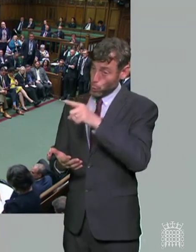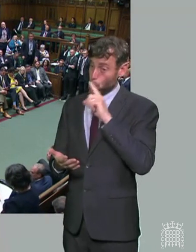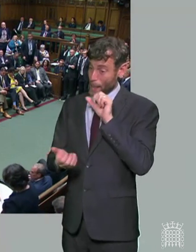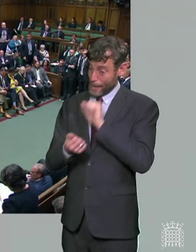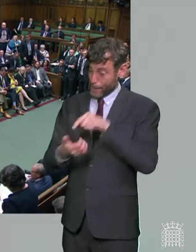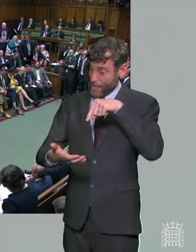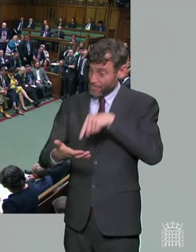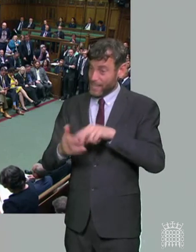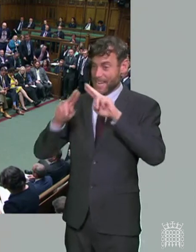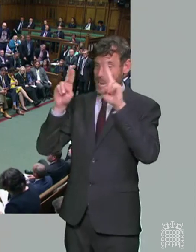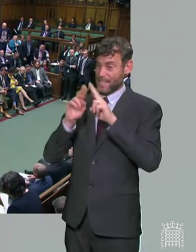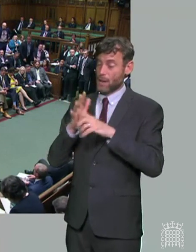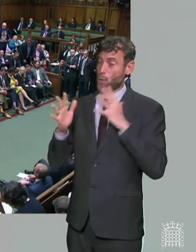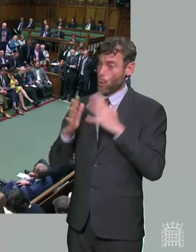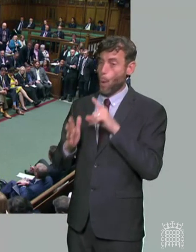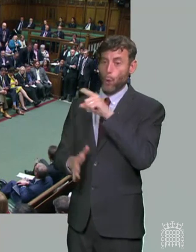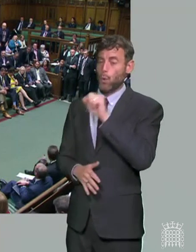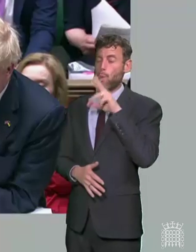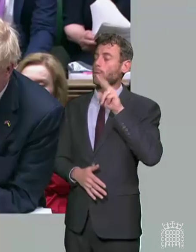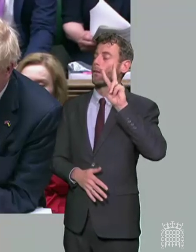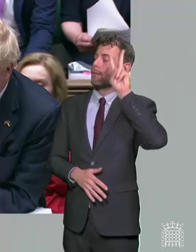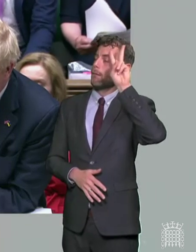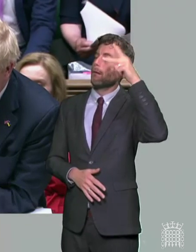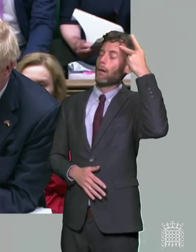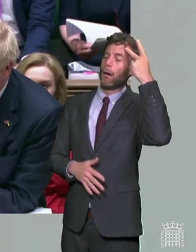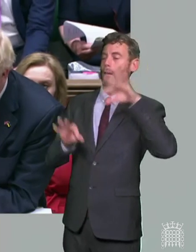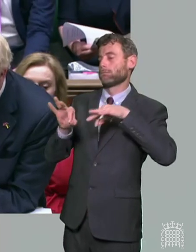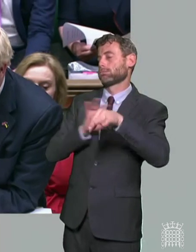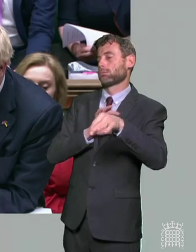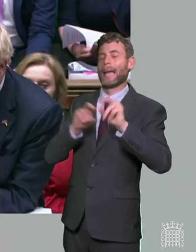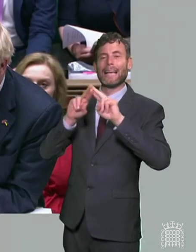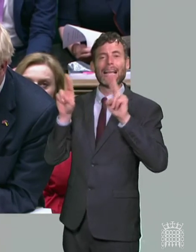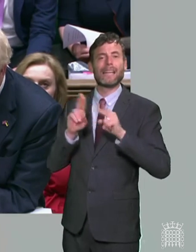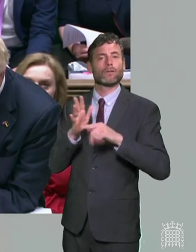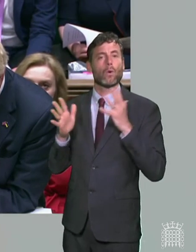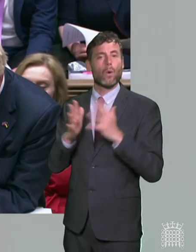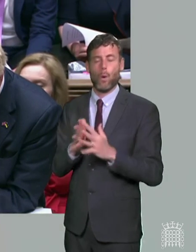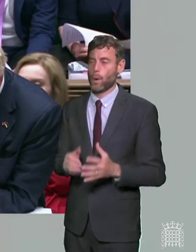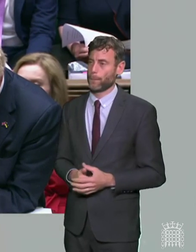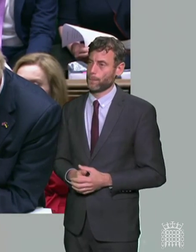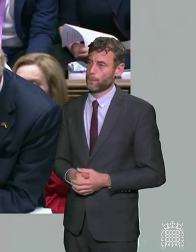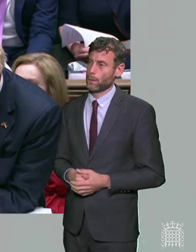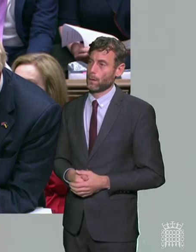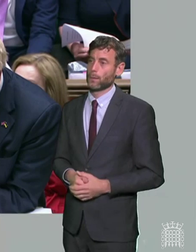I can tell the honourable Gentleman that the reports that he has seen this morning are not correct.